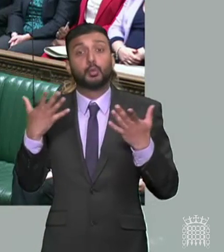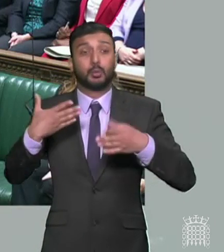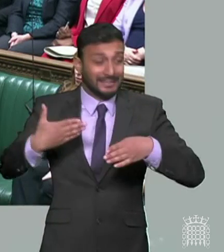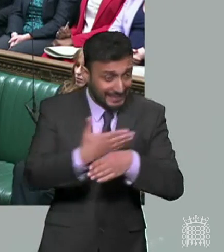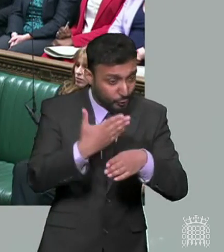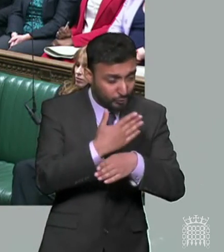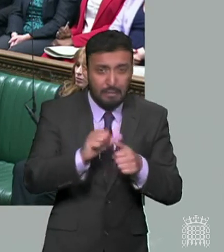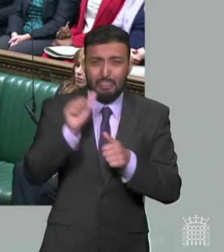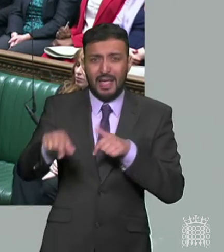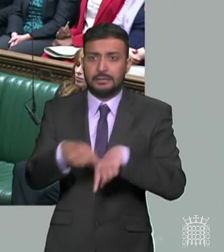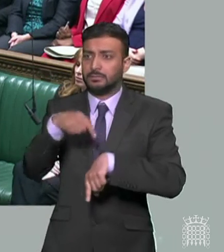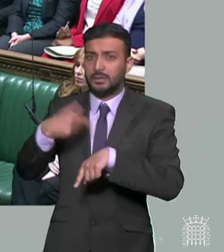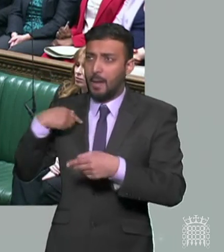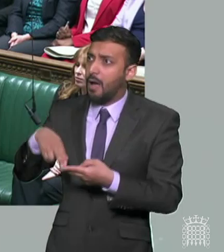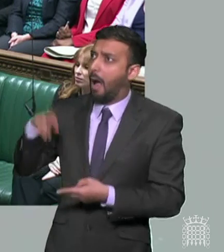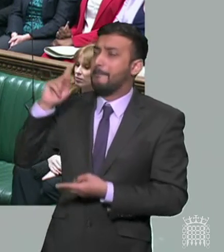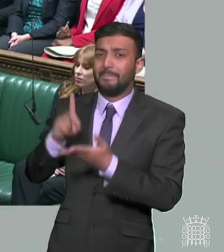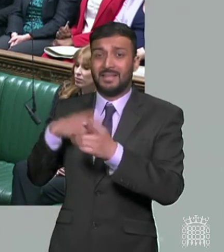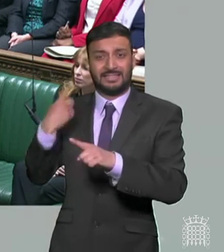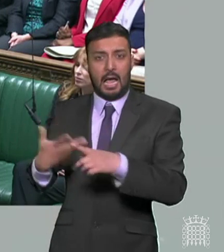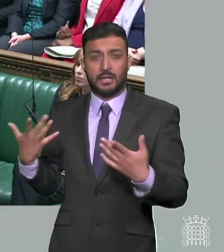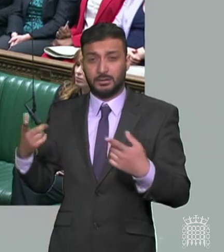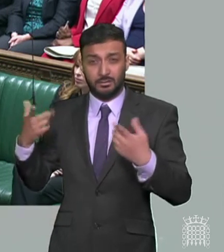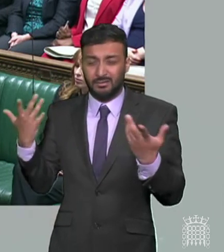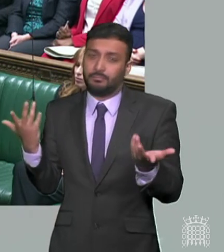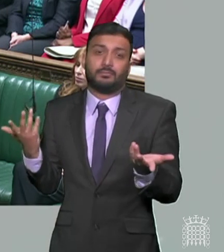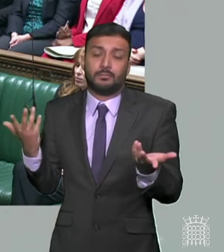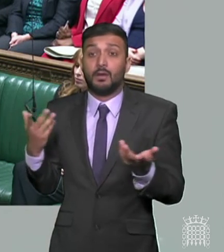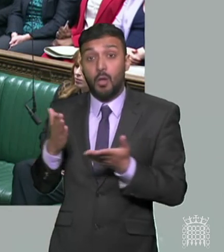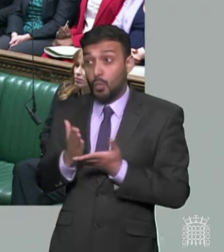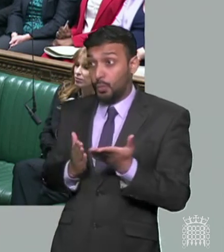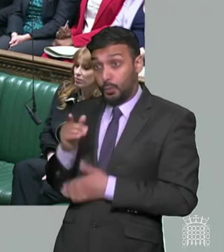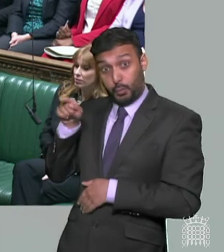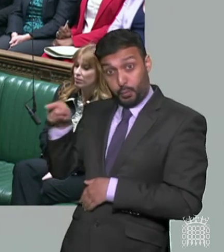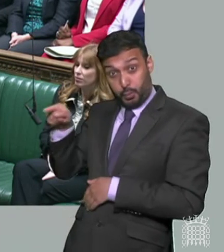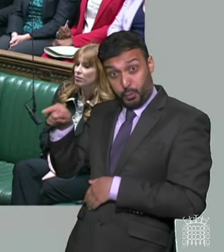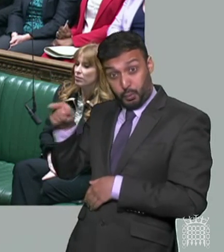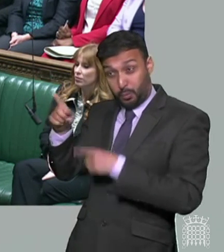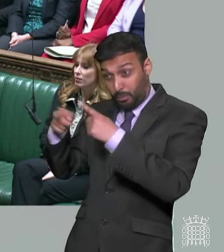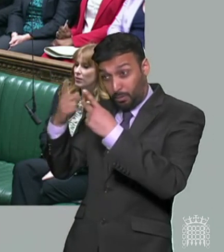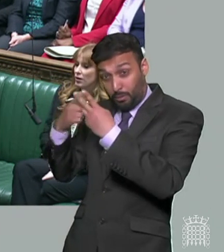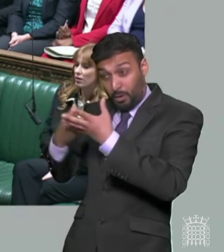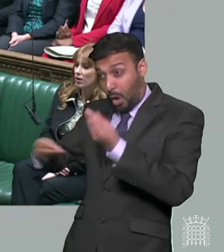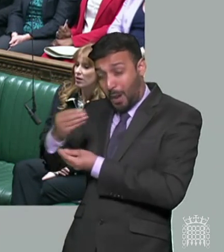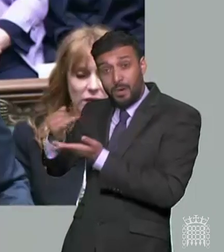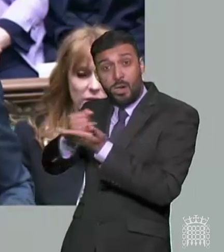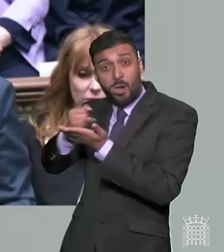Because of the Prime Minister’s choices, we are set to have the slowest growth and the highest inflation in the G7.